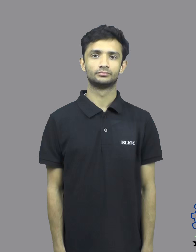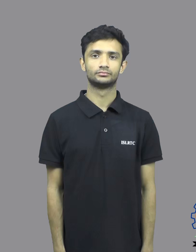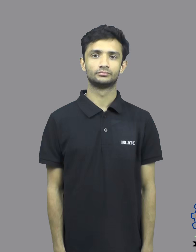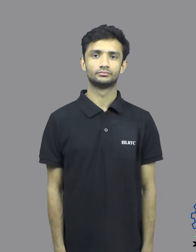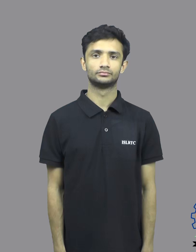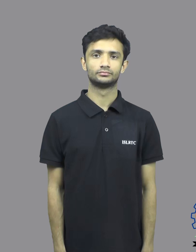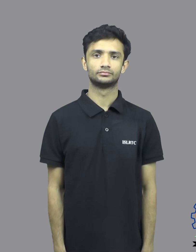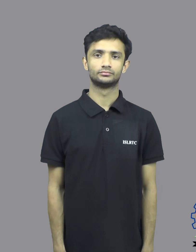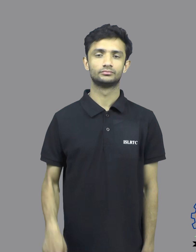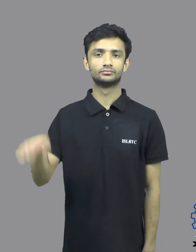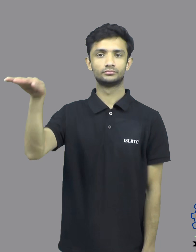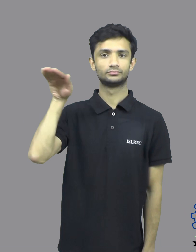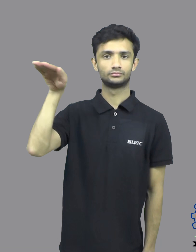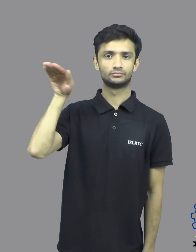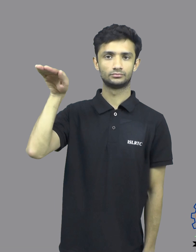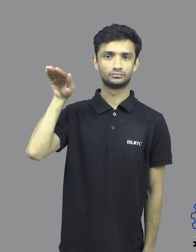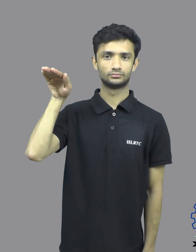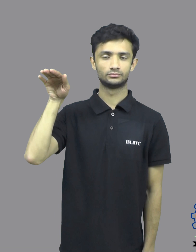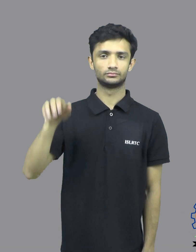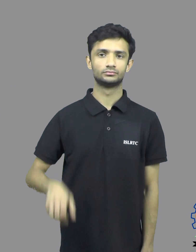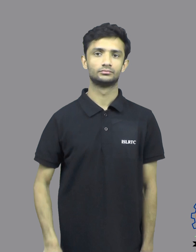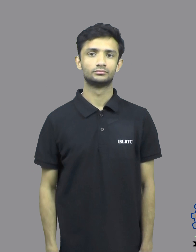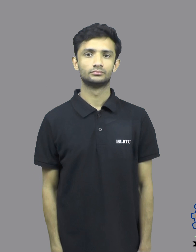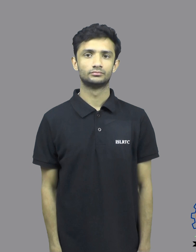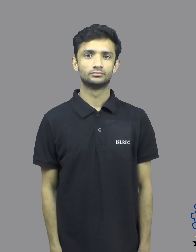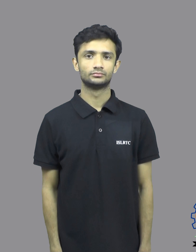Zimbabwe